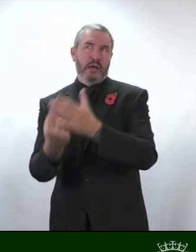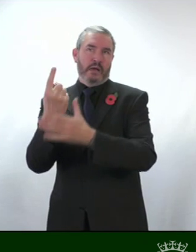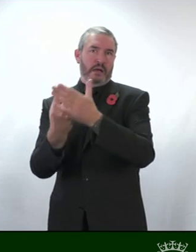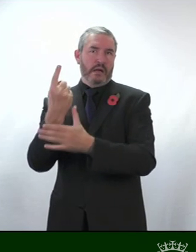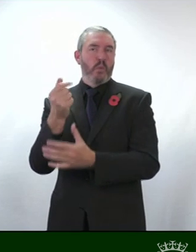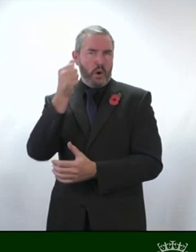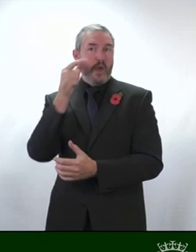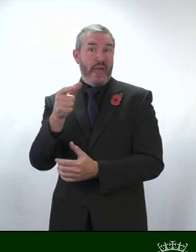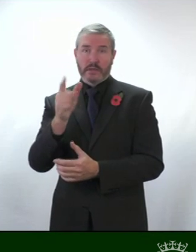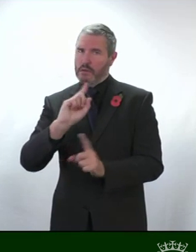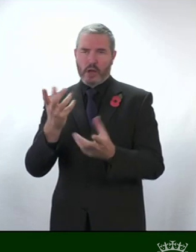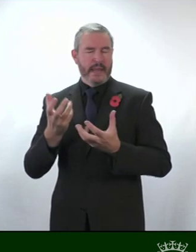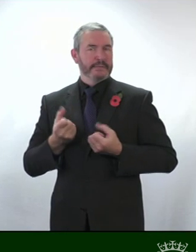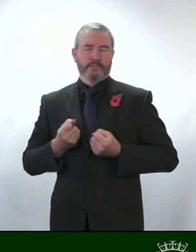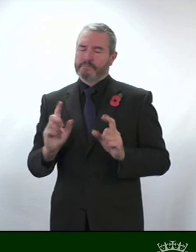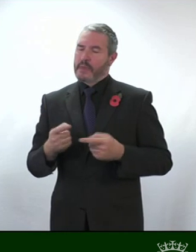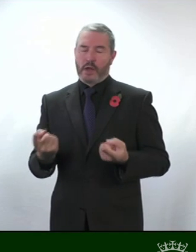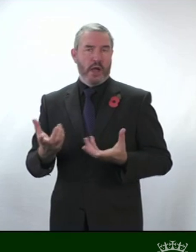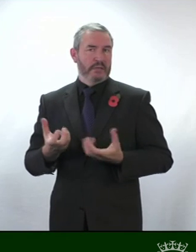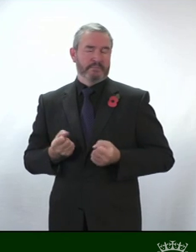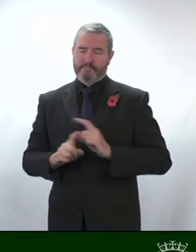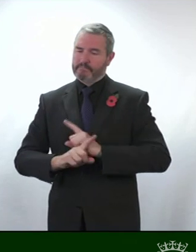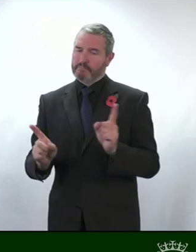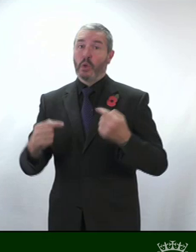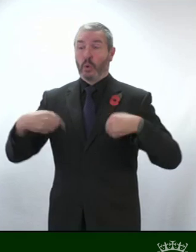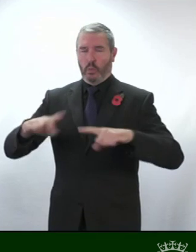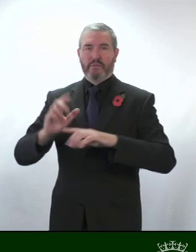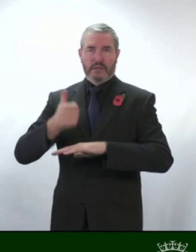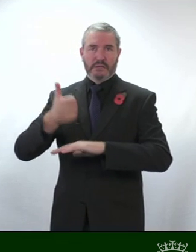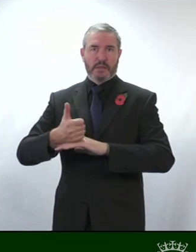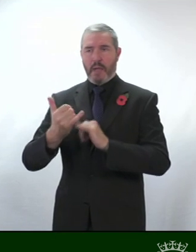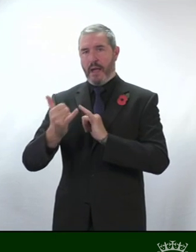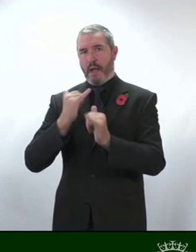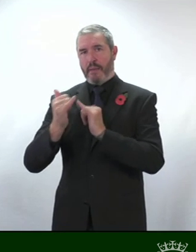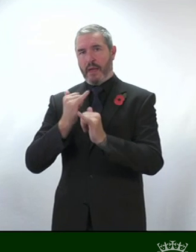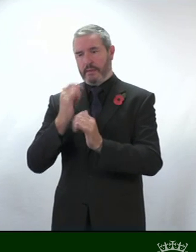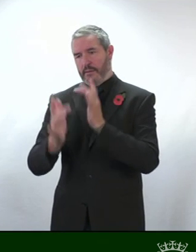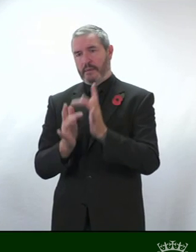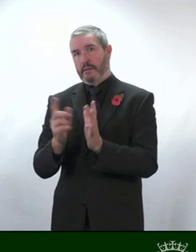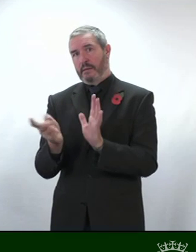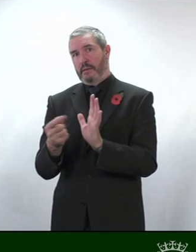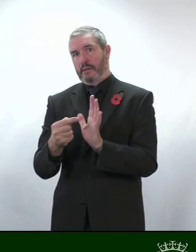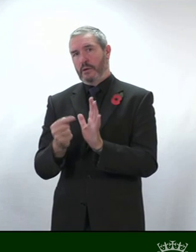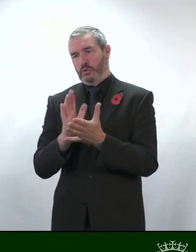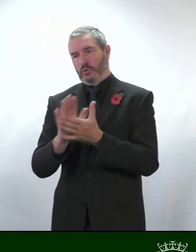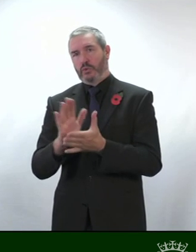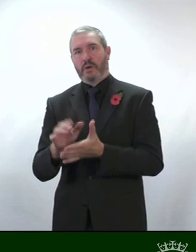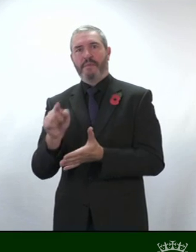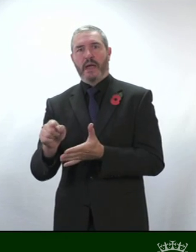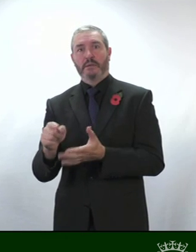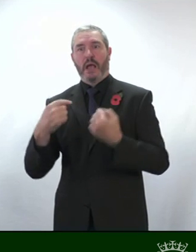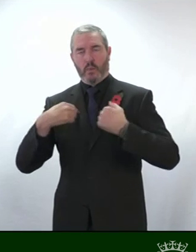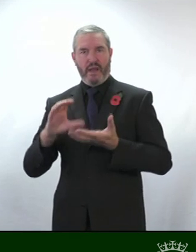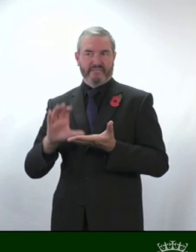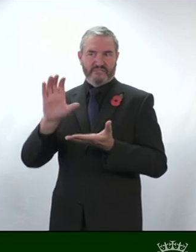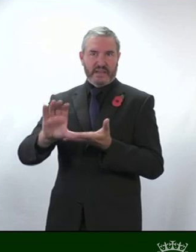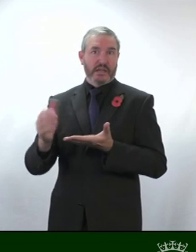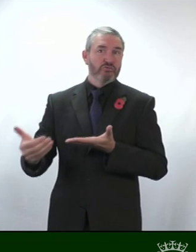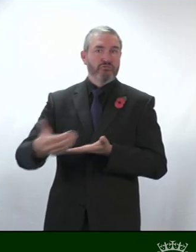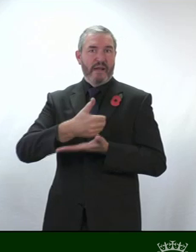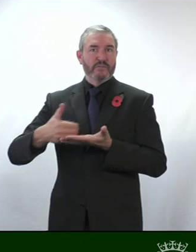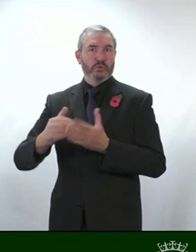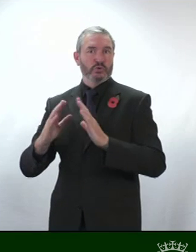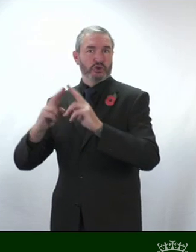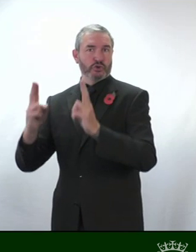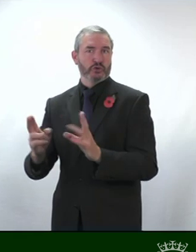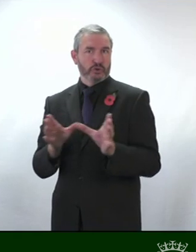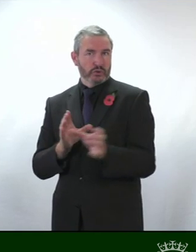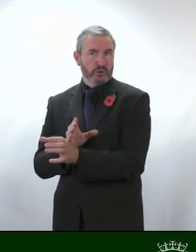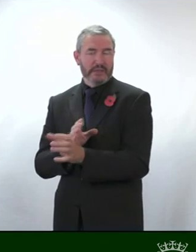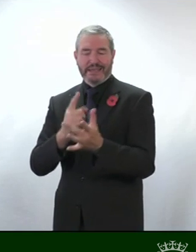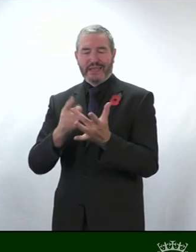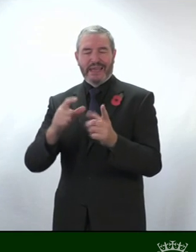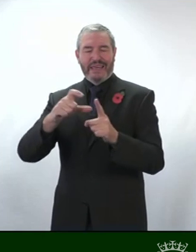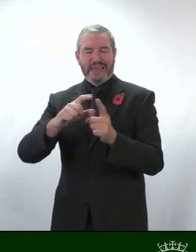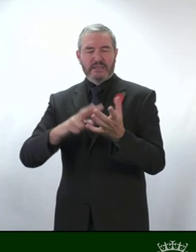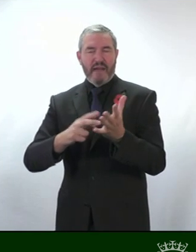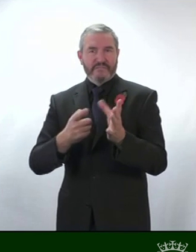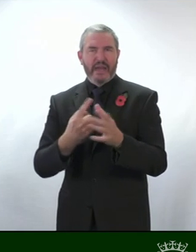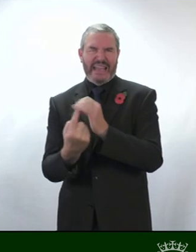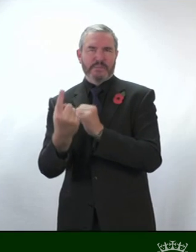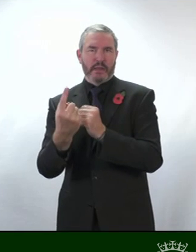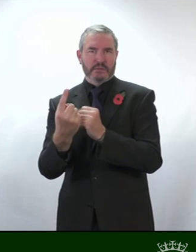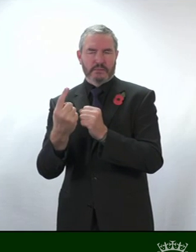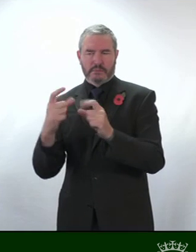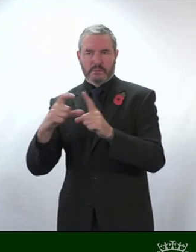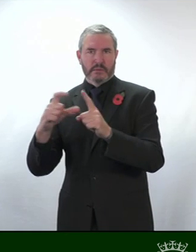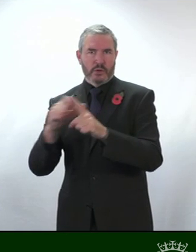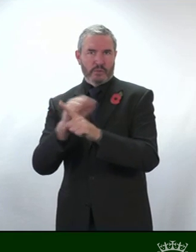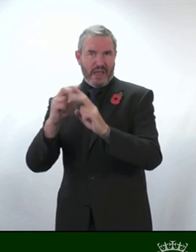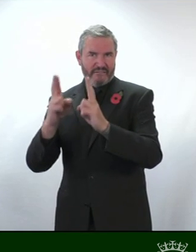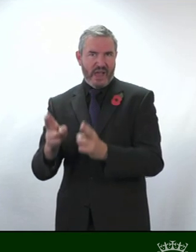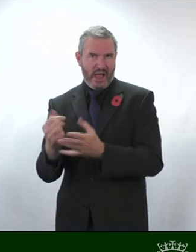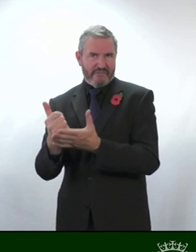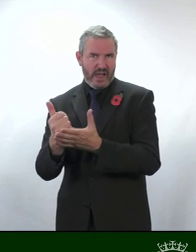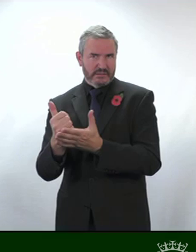It is intolerable. As the House knows, we have set up helplines to tackle it, and we are investing in refuges and independent domestic violence advisers.